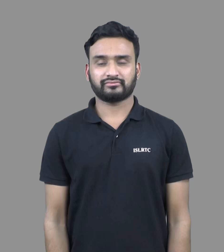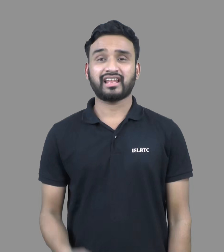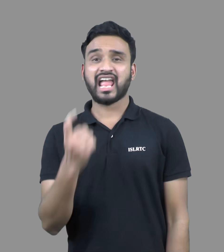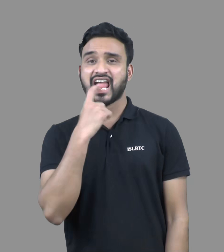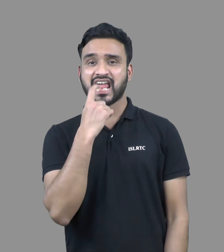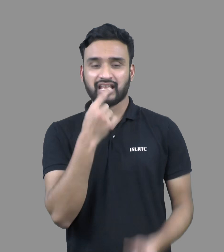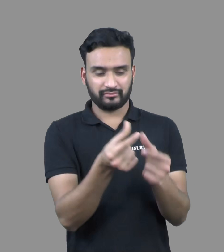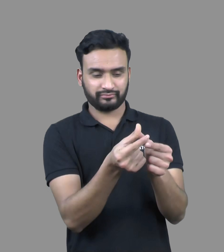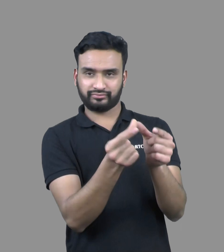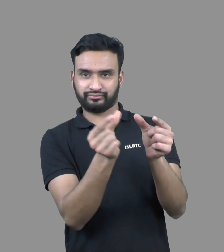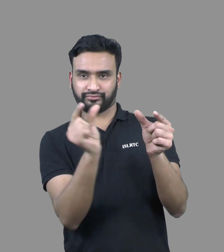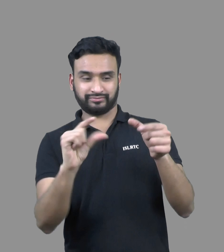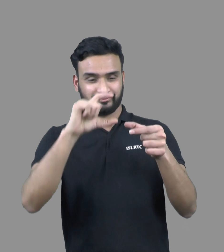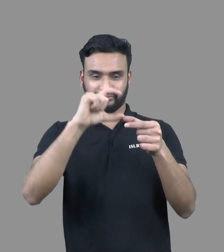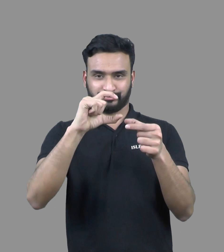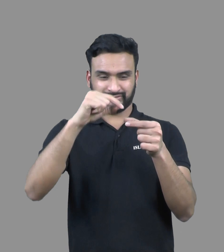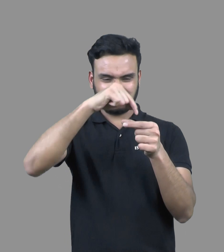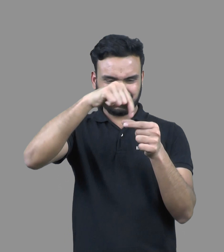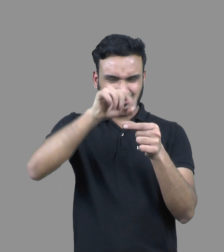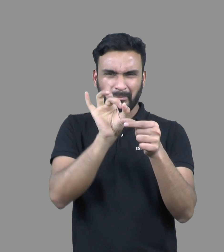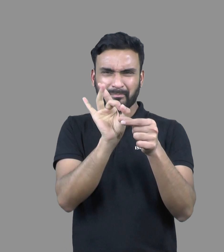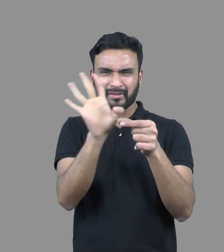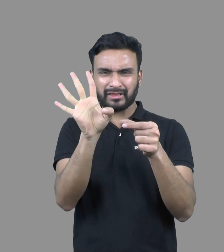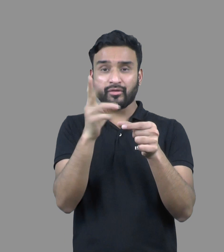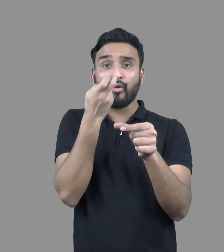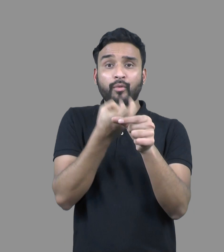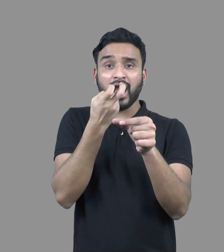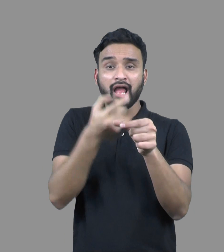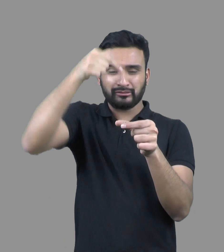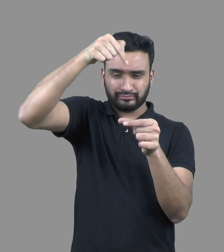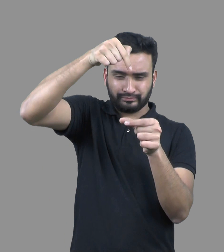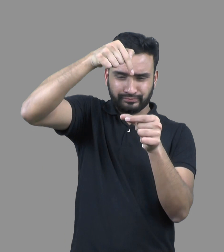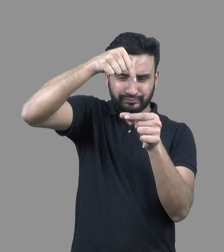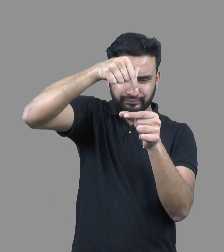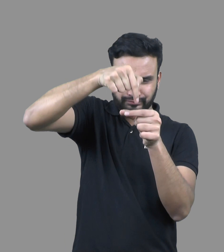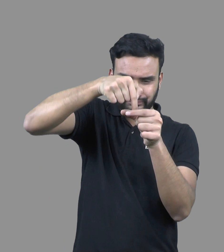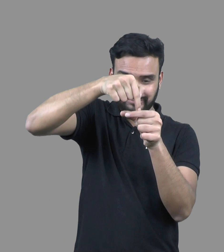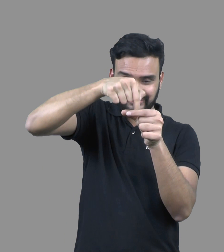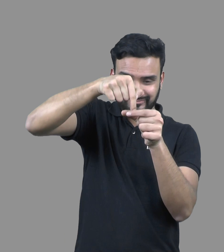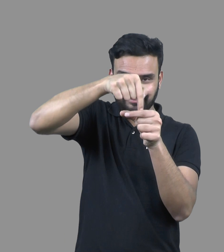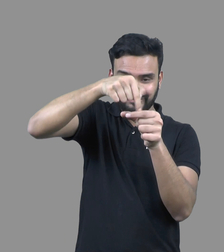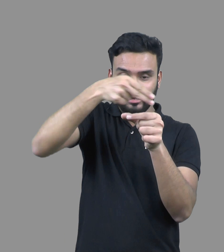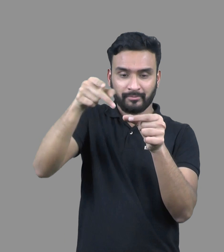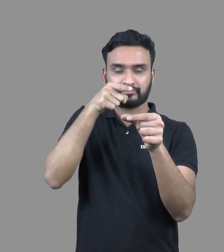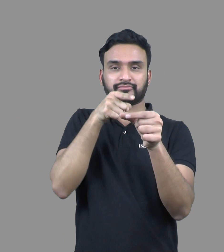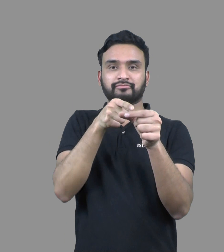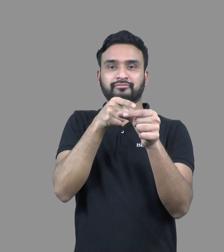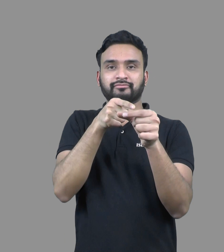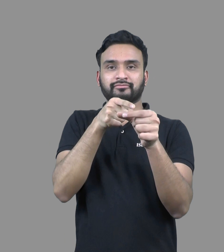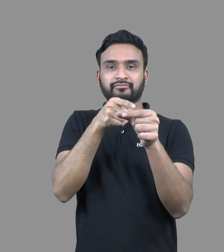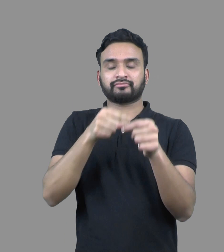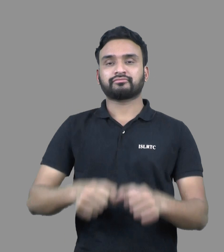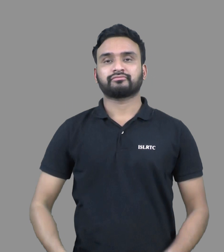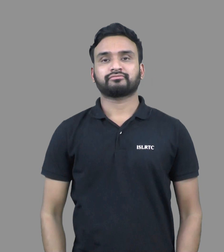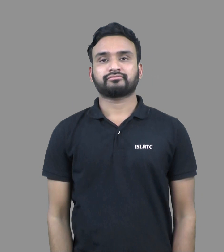Amalgam